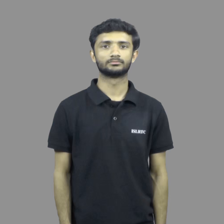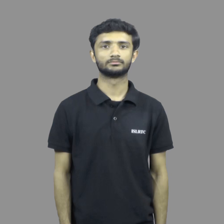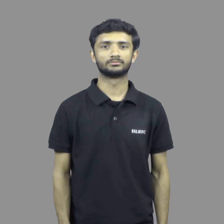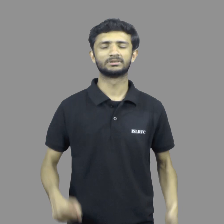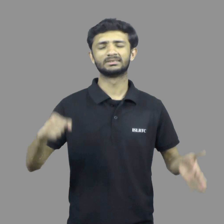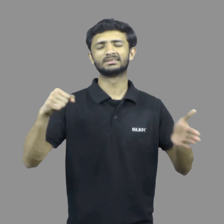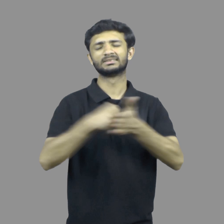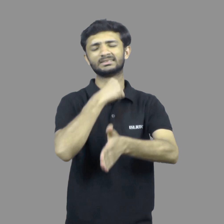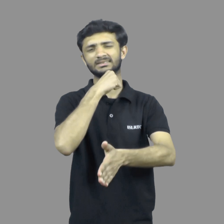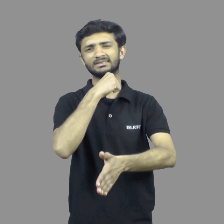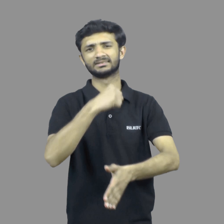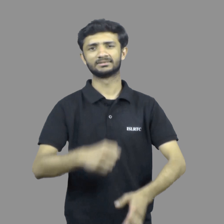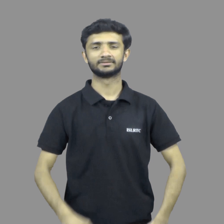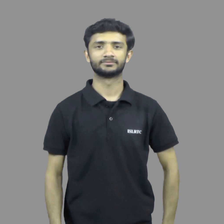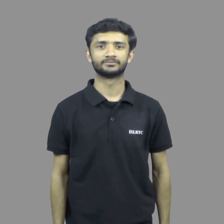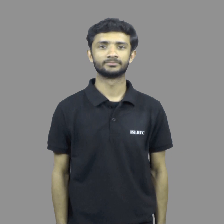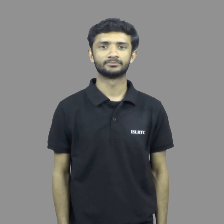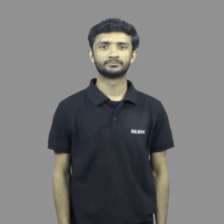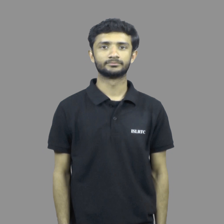Regret Repent Remorse Miss Out